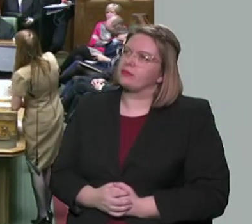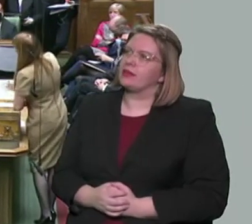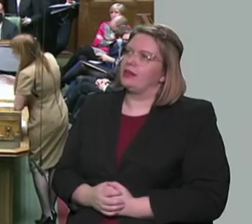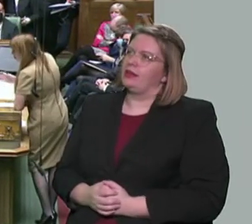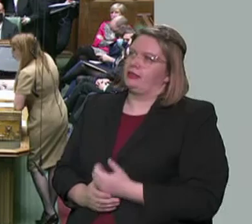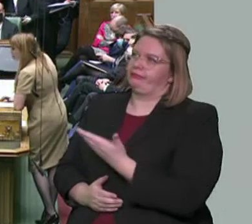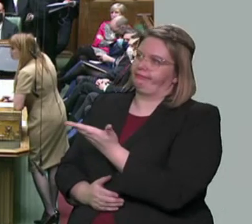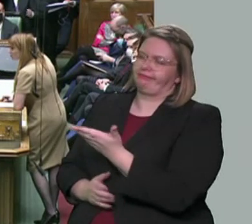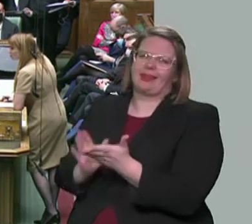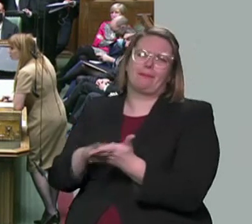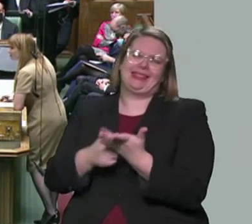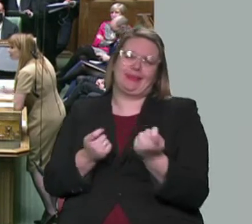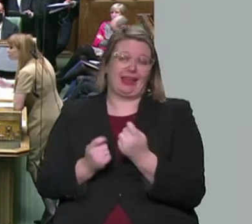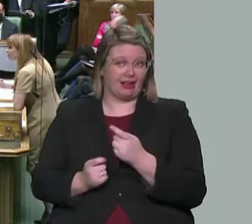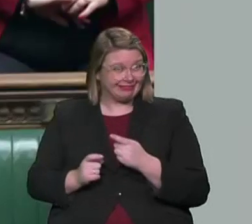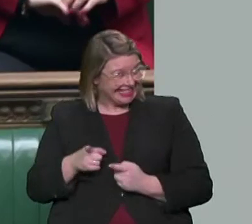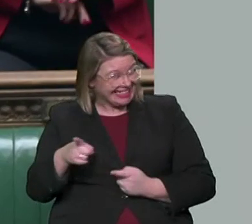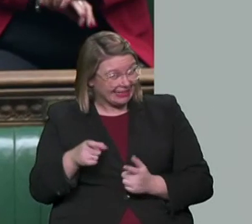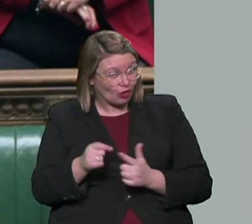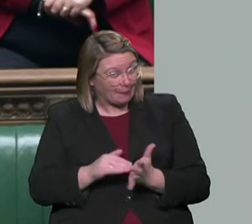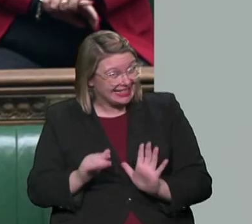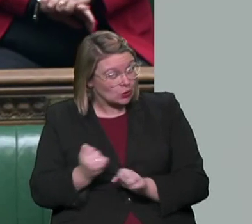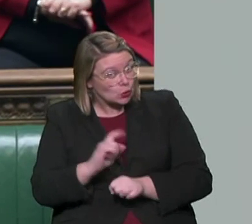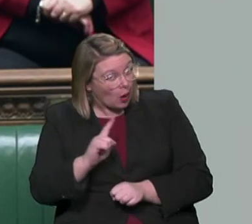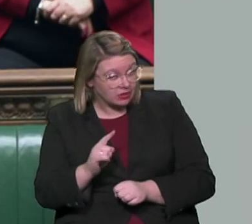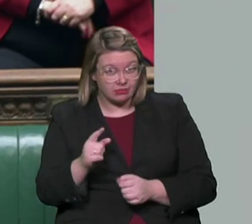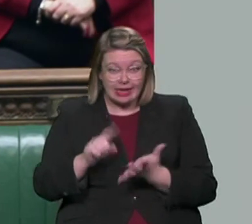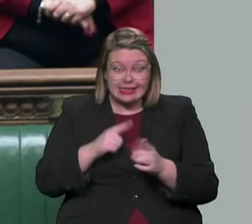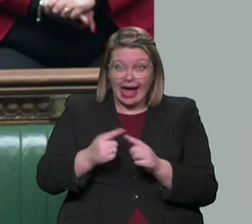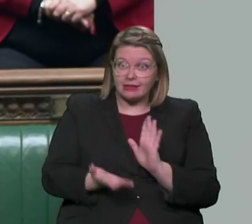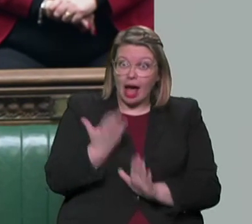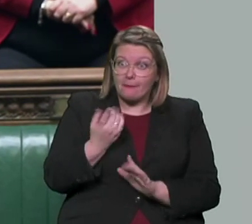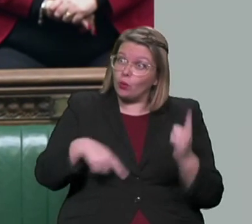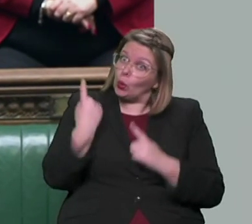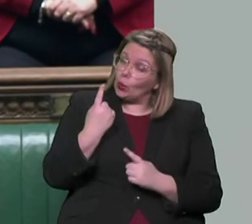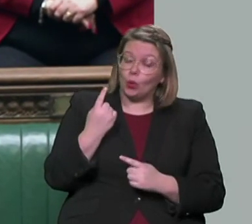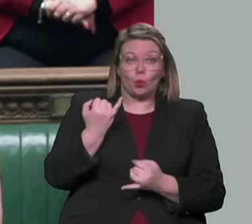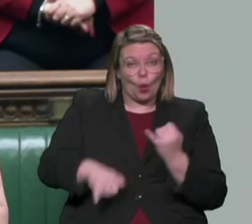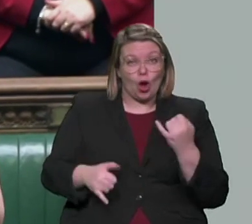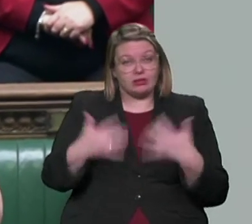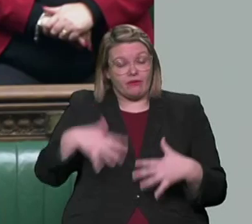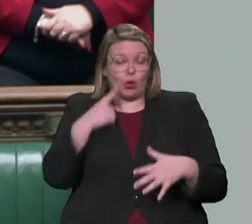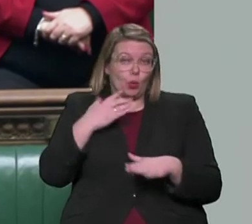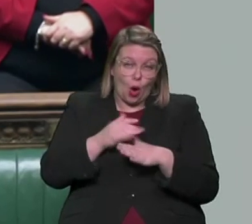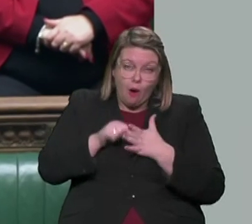I will tell you what this Prime Minister is doing, Mr Speaker. He is increasing taxes for the hard-working people of this country.